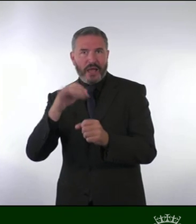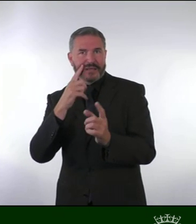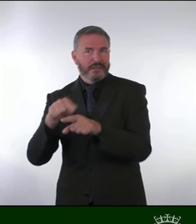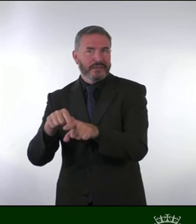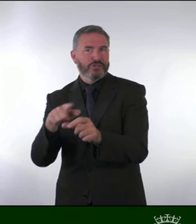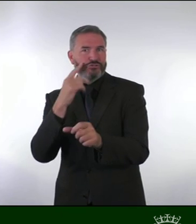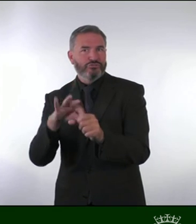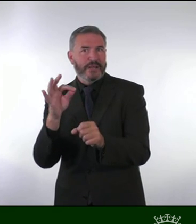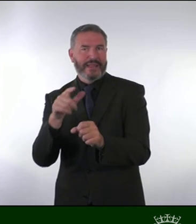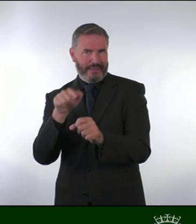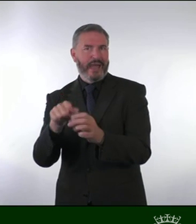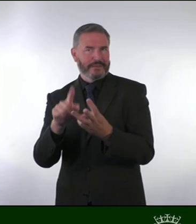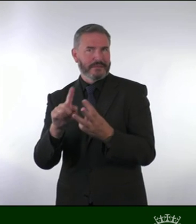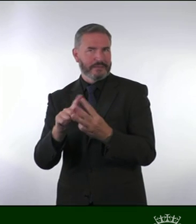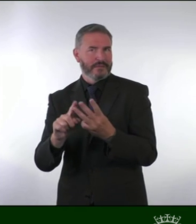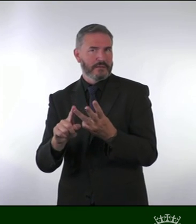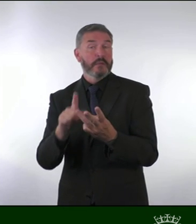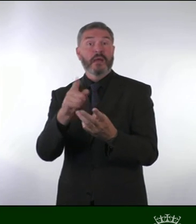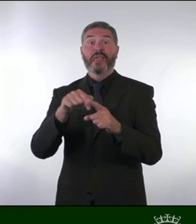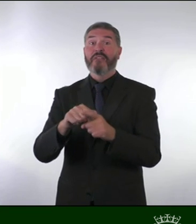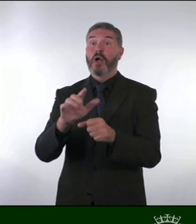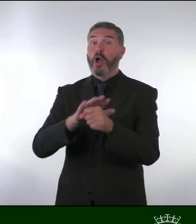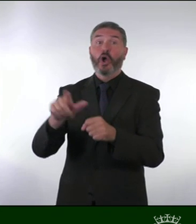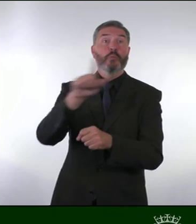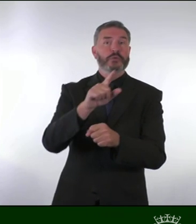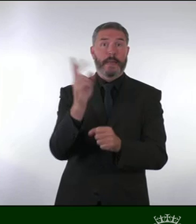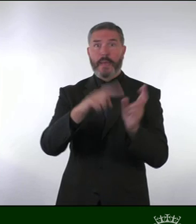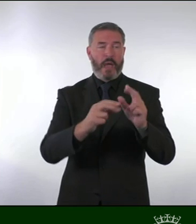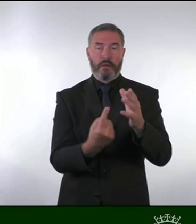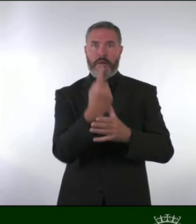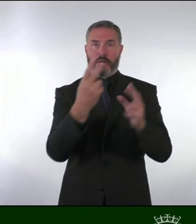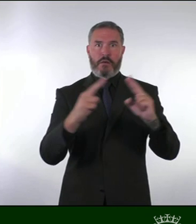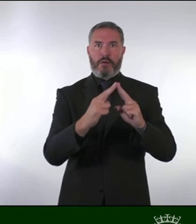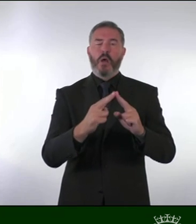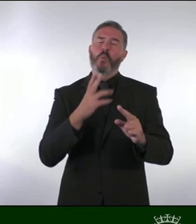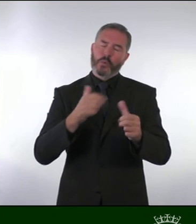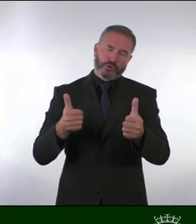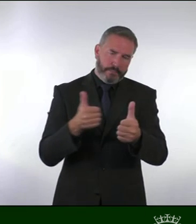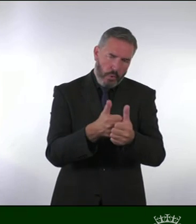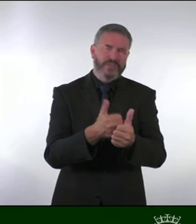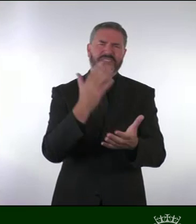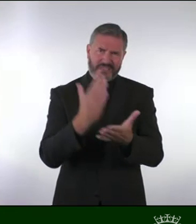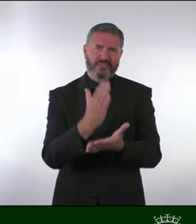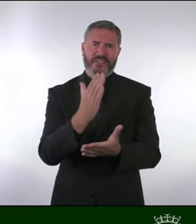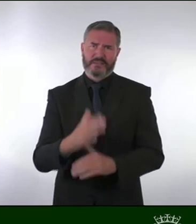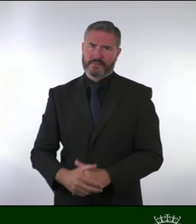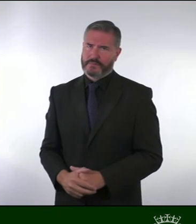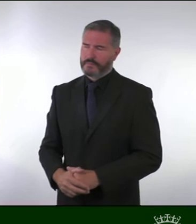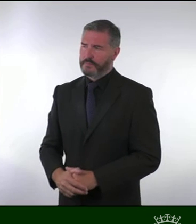Of course, if local communities do have to go back into lockdown, we will take steps to support them as well.